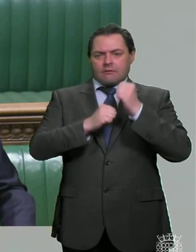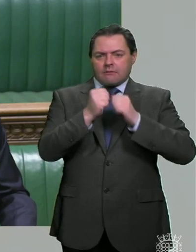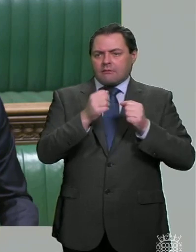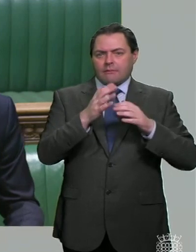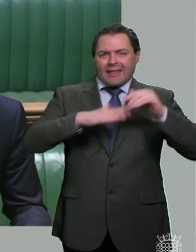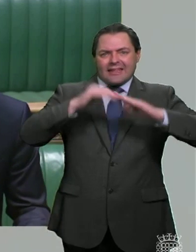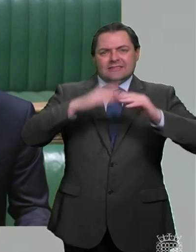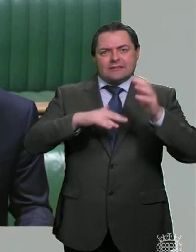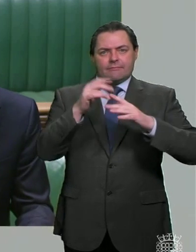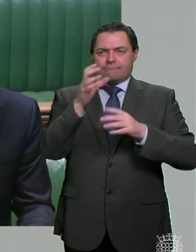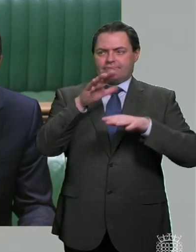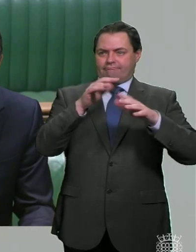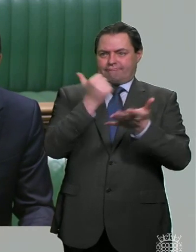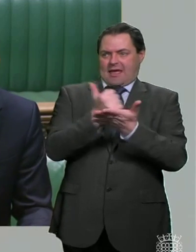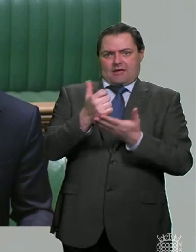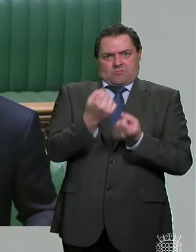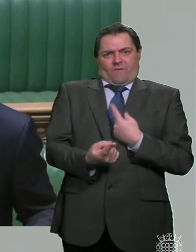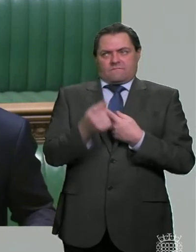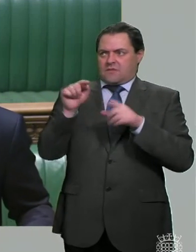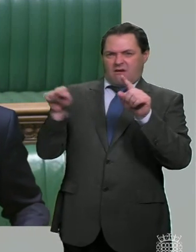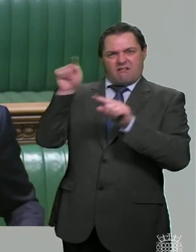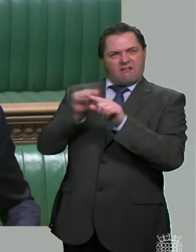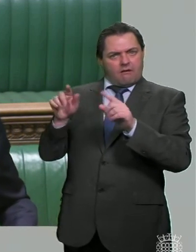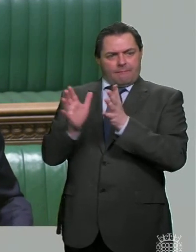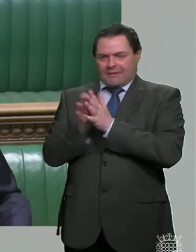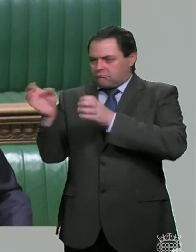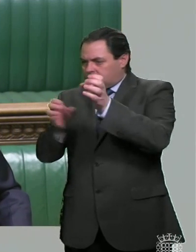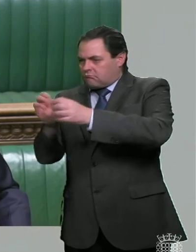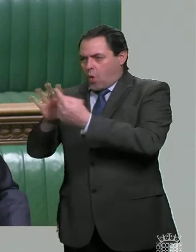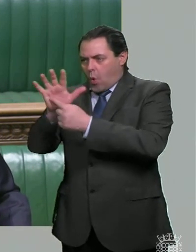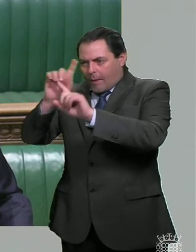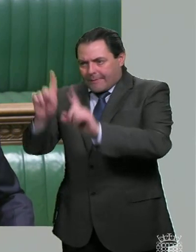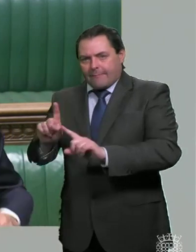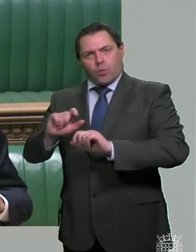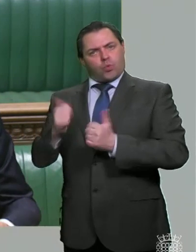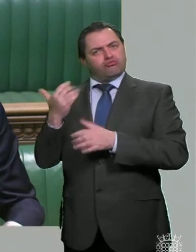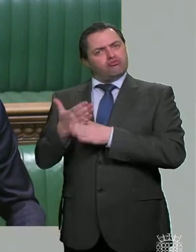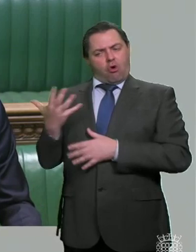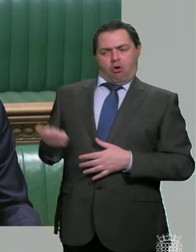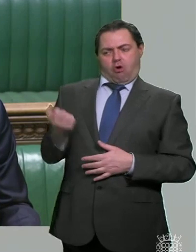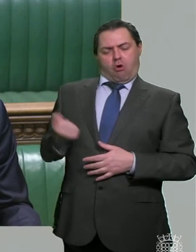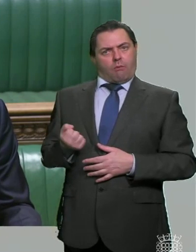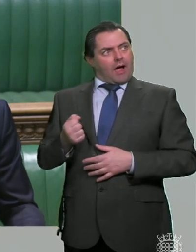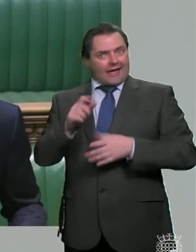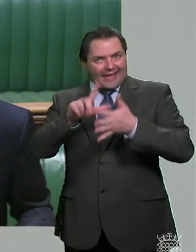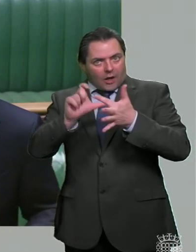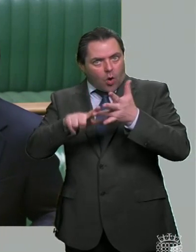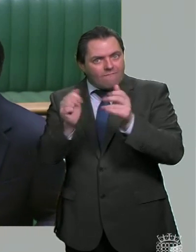I see innovative, fast-growing businesses hiring local people into decent, well-paid, green jobs.